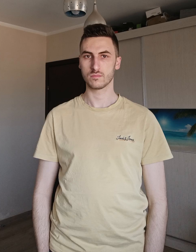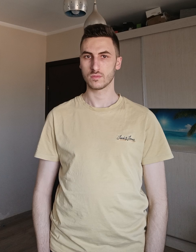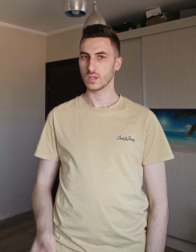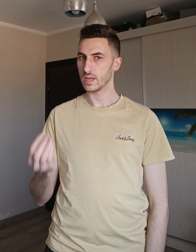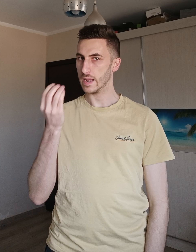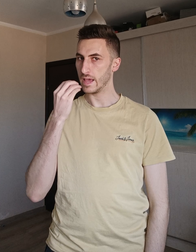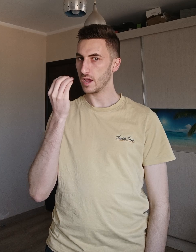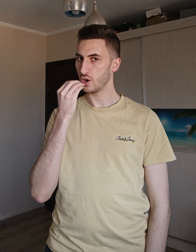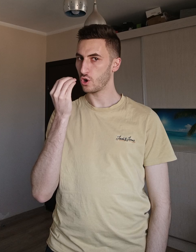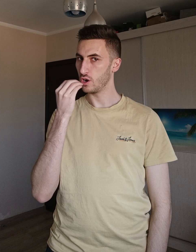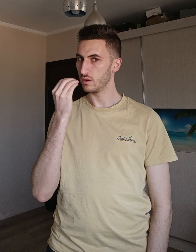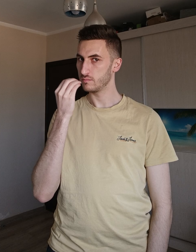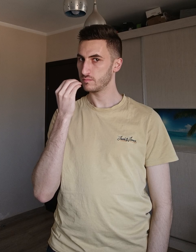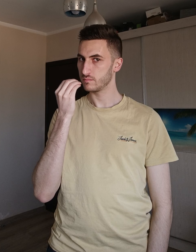לאכול